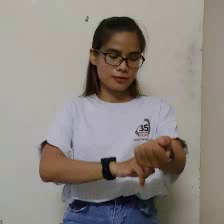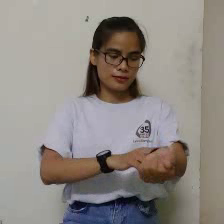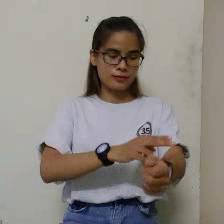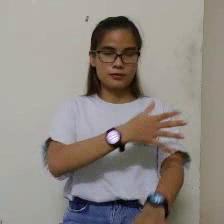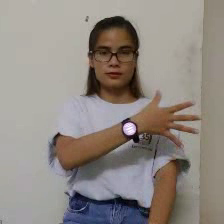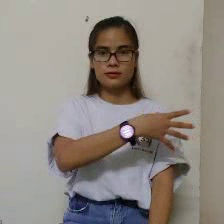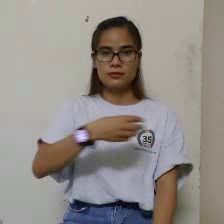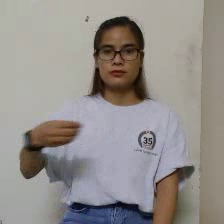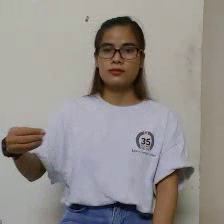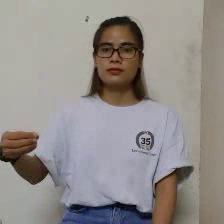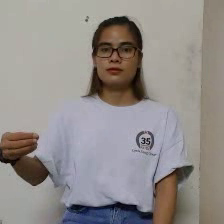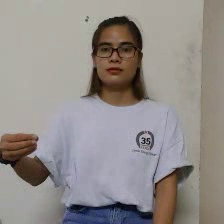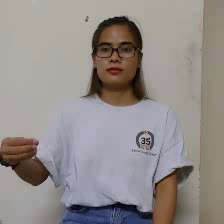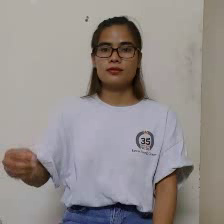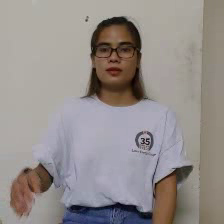Lây bệnh